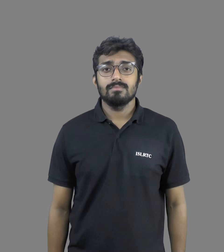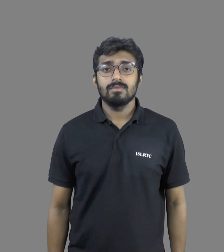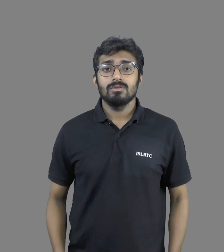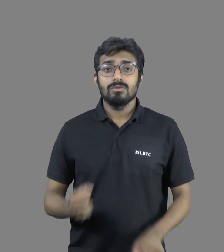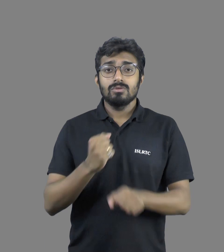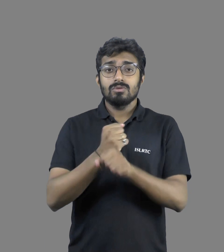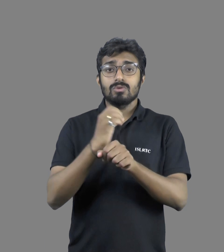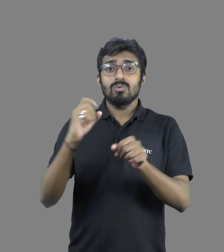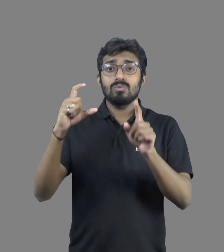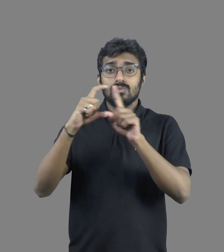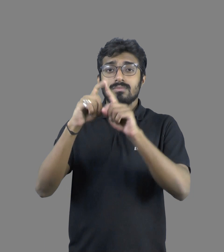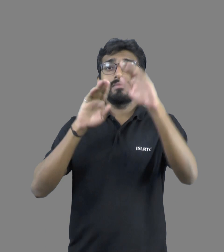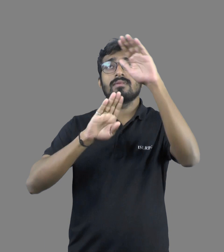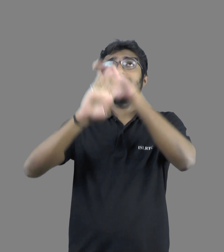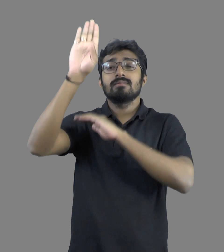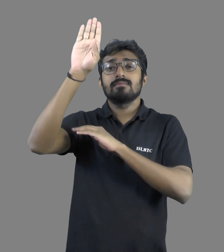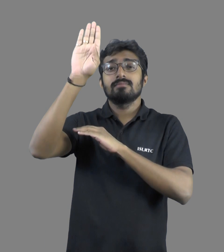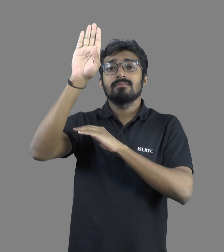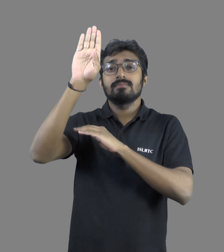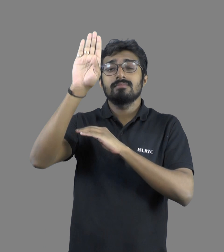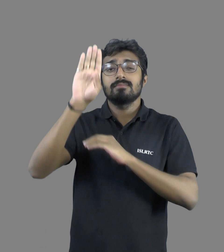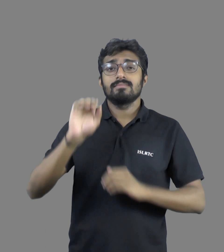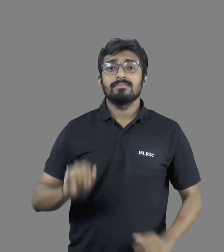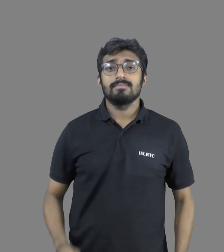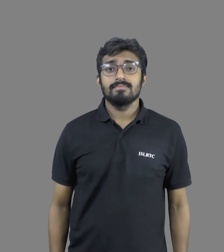Heaven